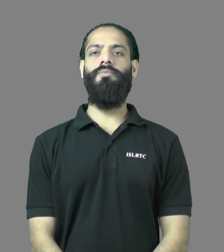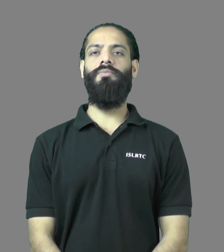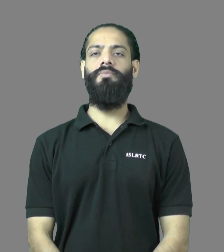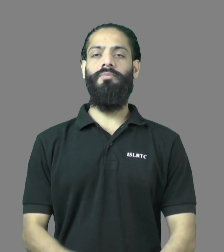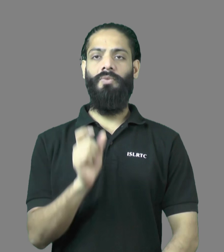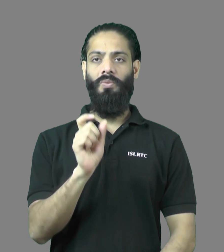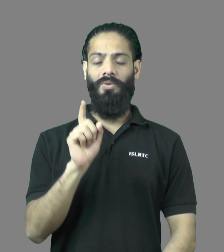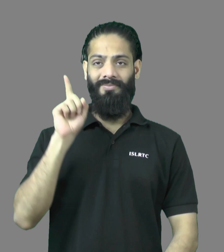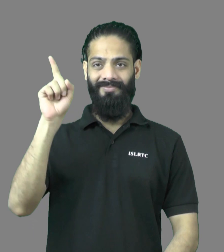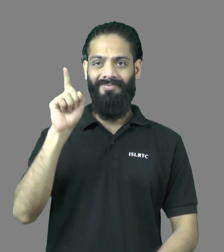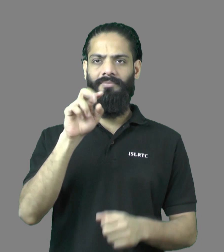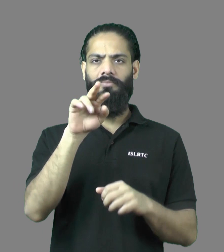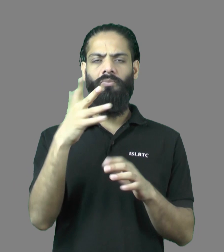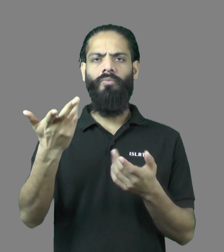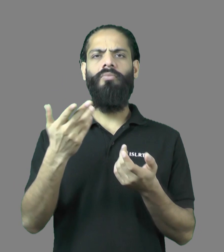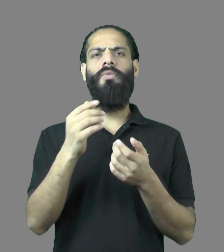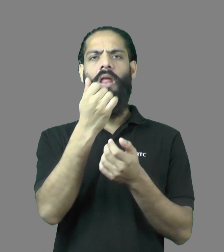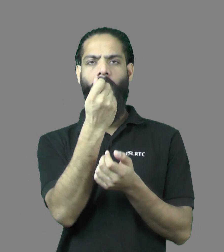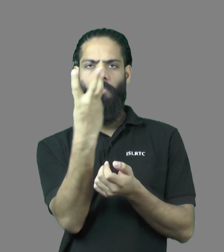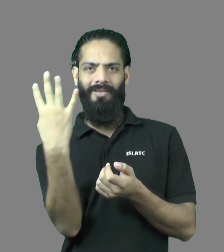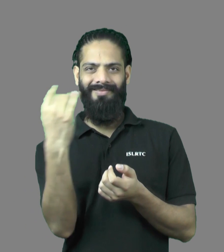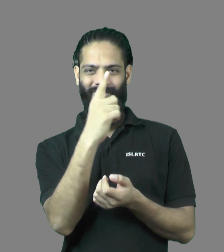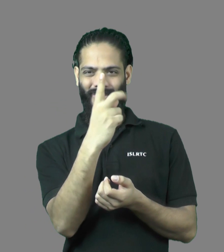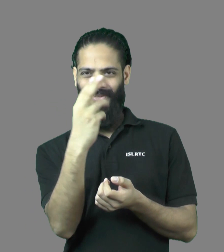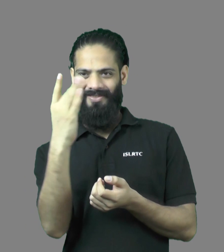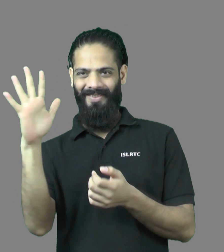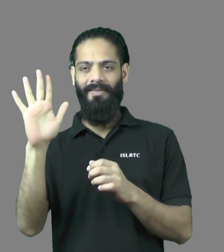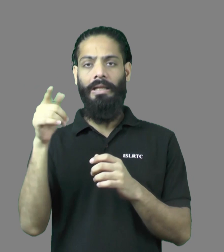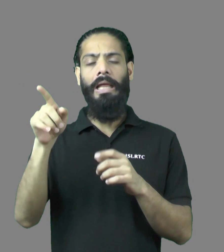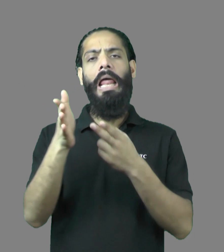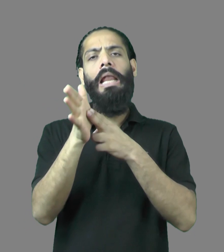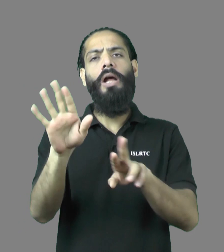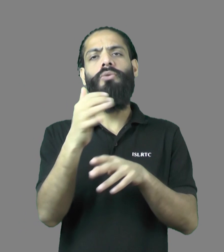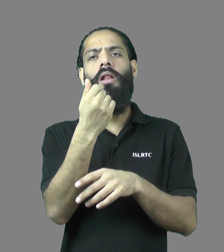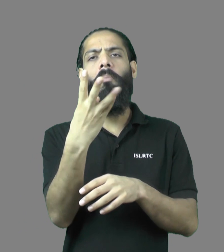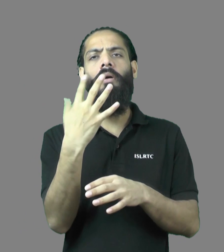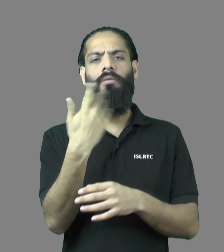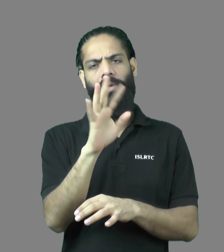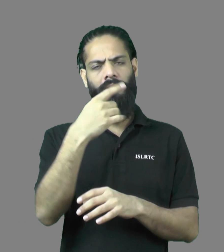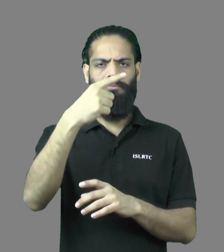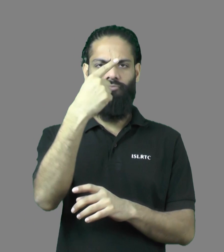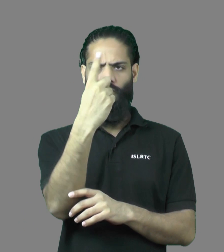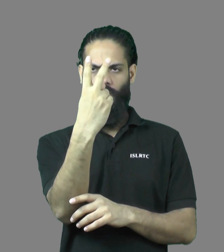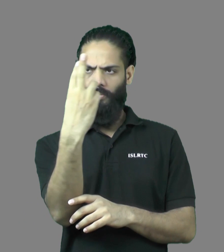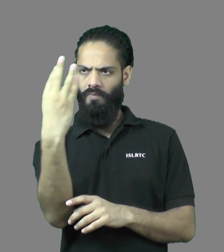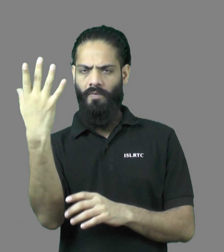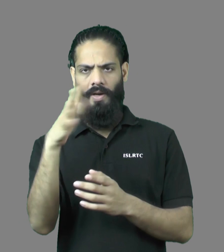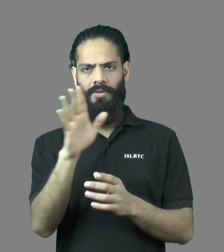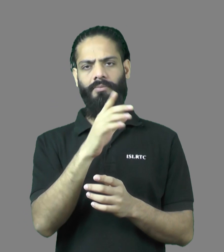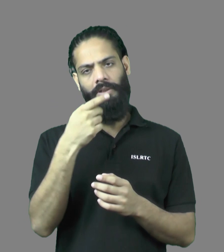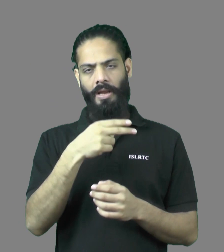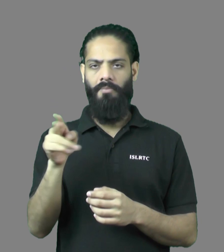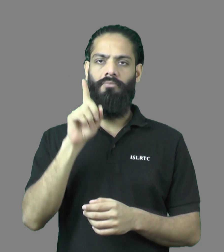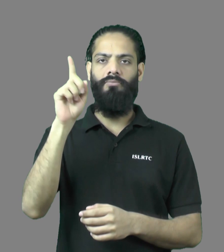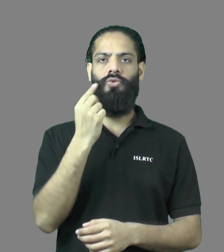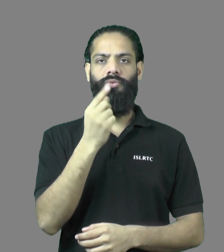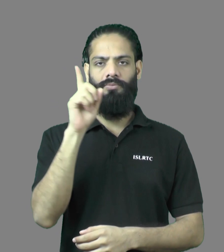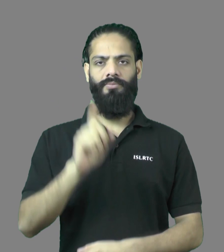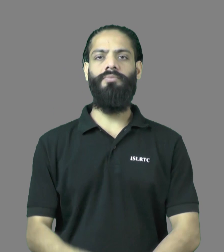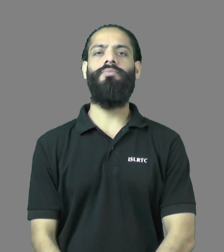Positive Integer